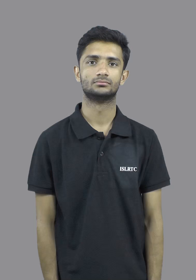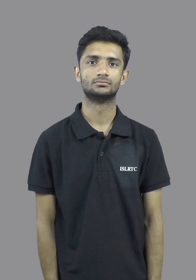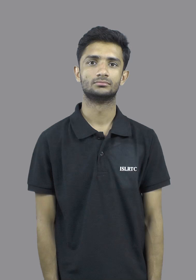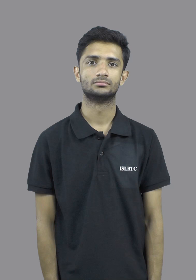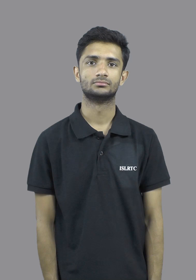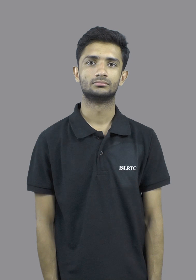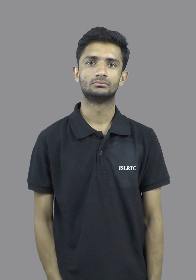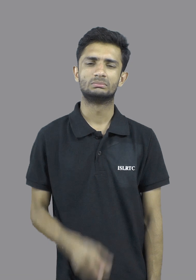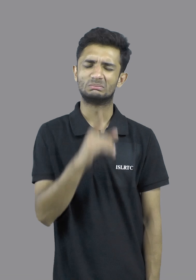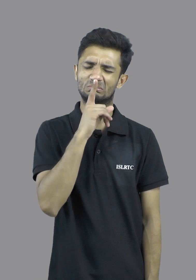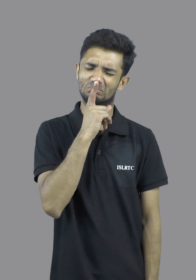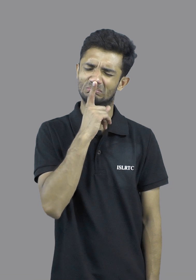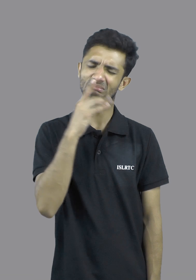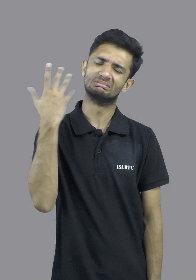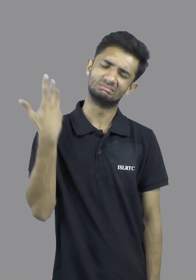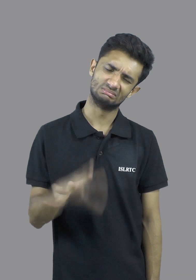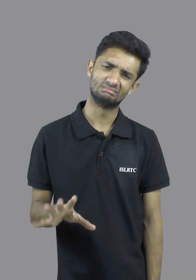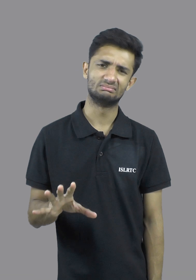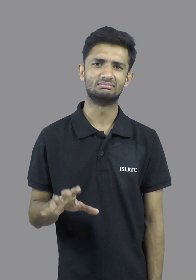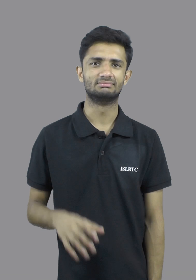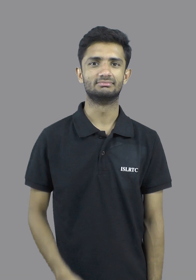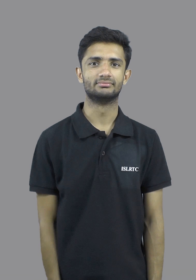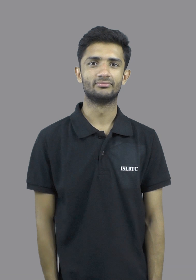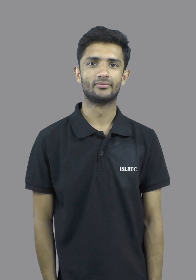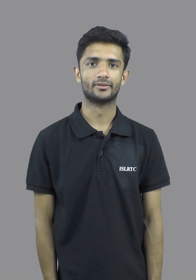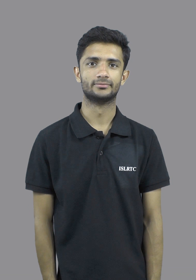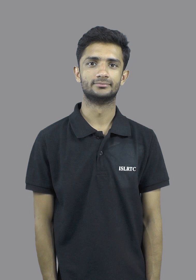Tolerate